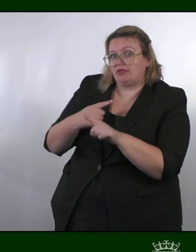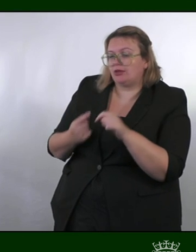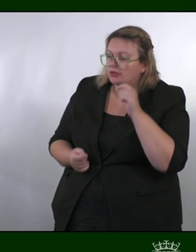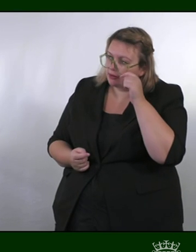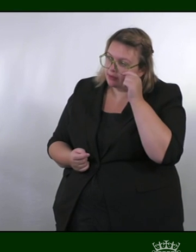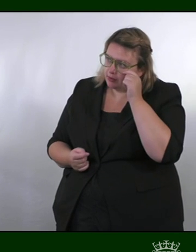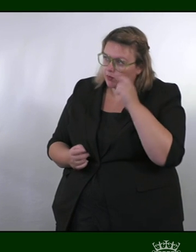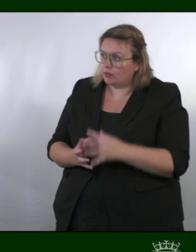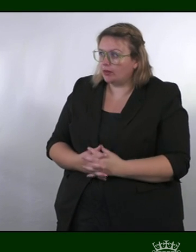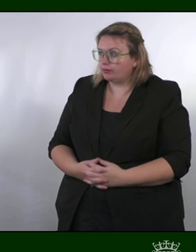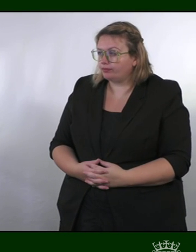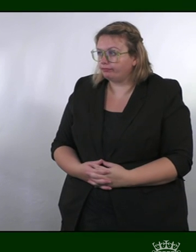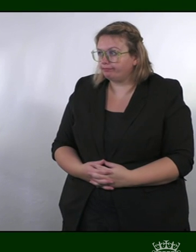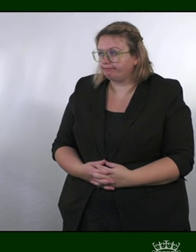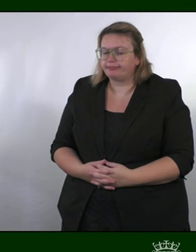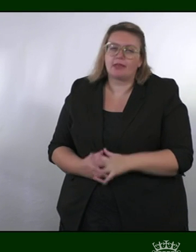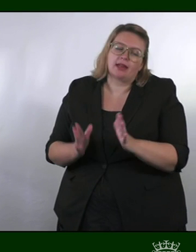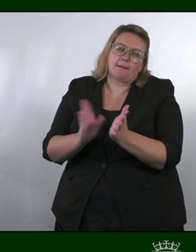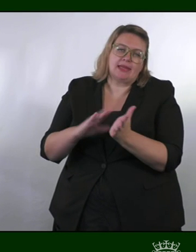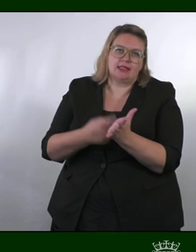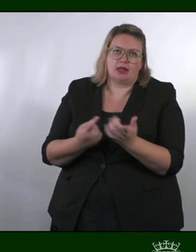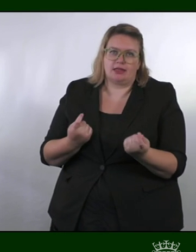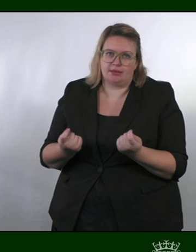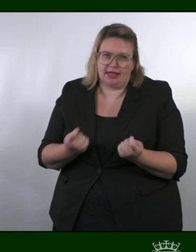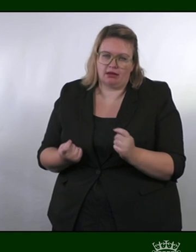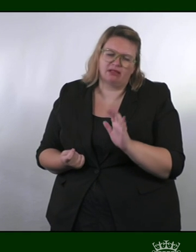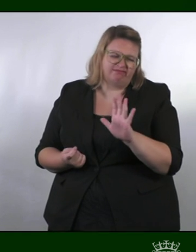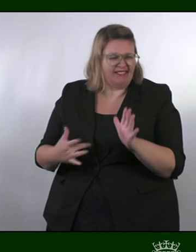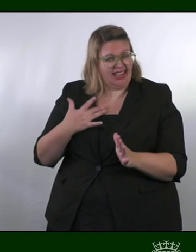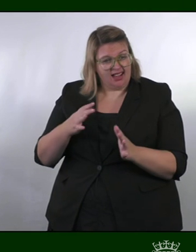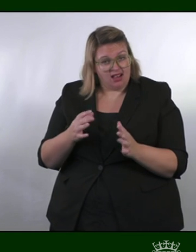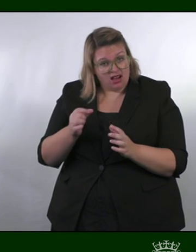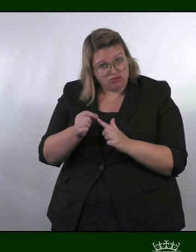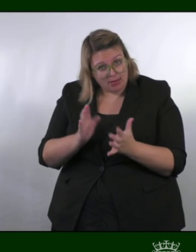I am afraid the Prime Minister just does not get it.